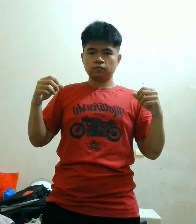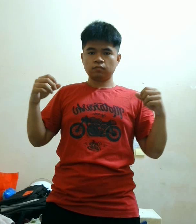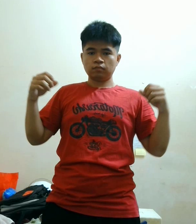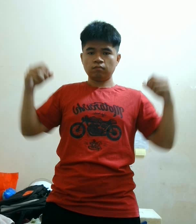mua